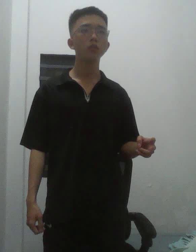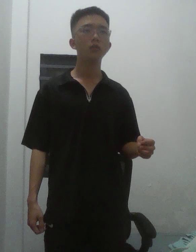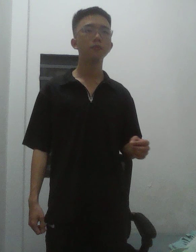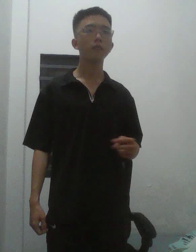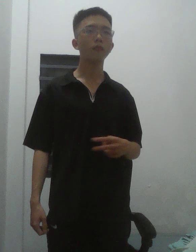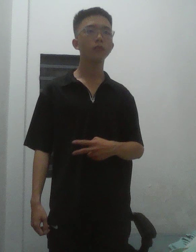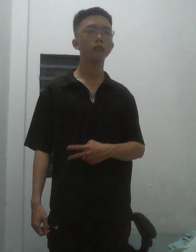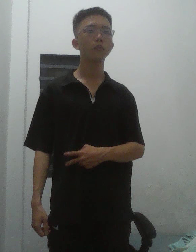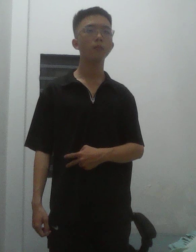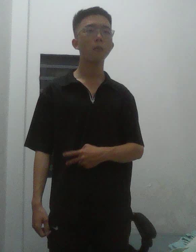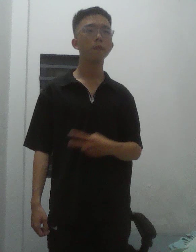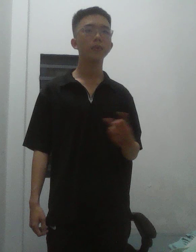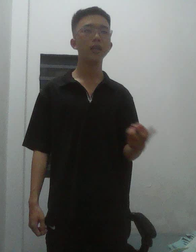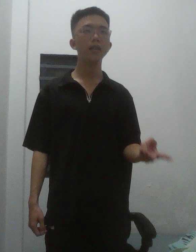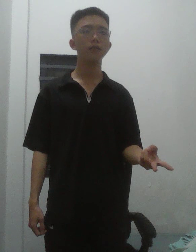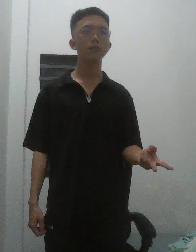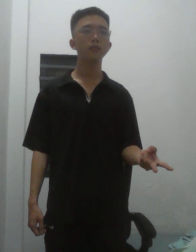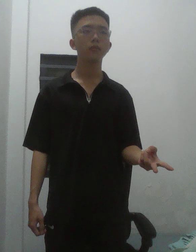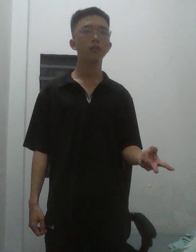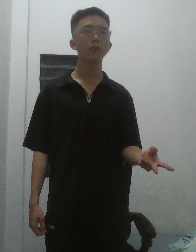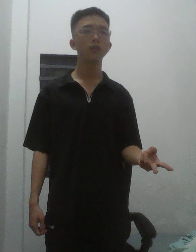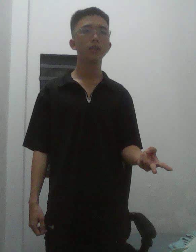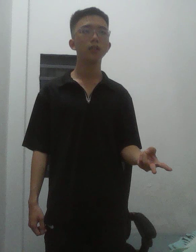it